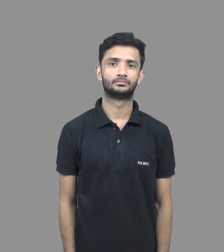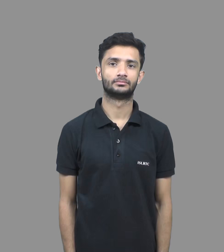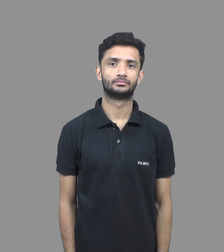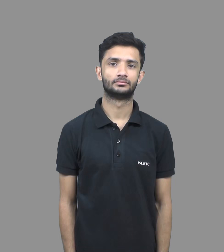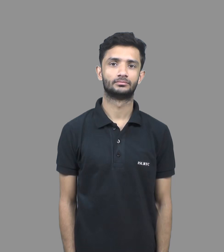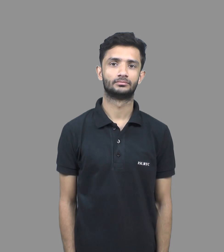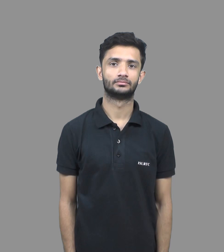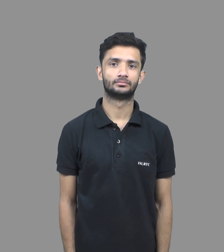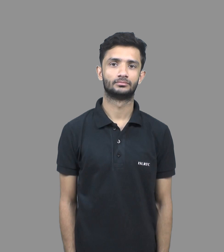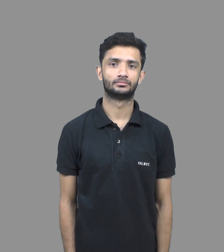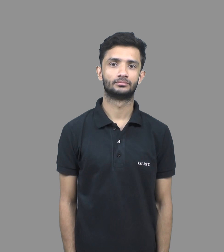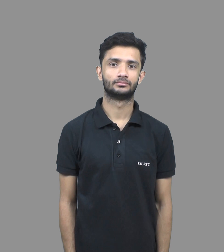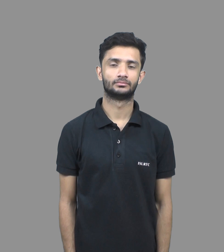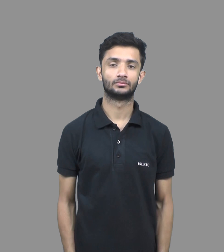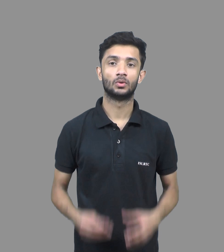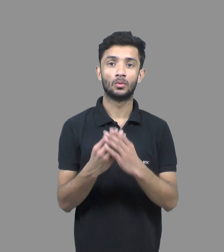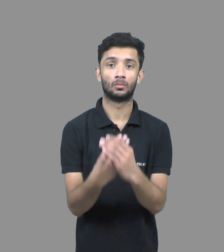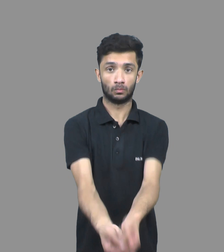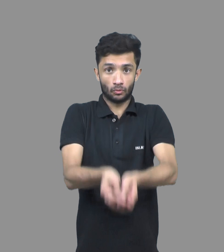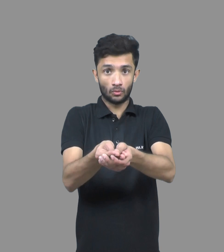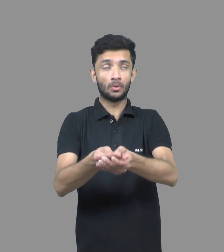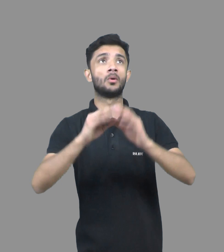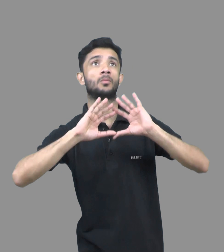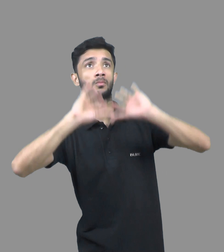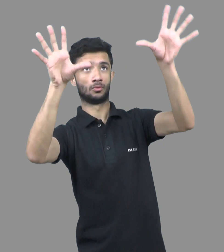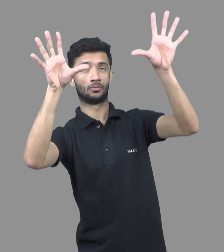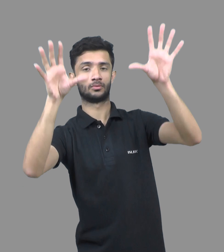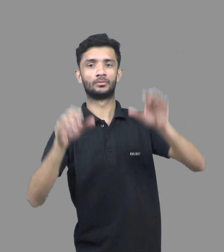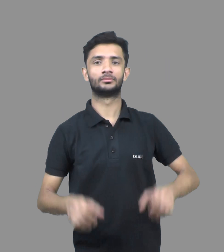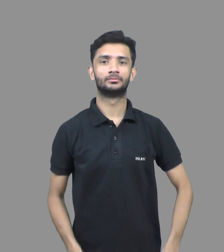Volleyball